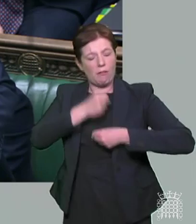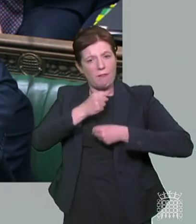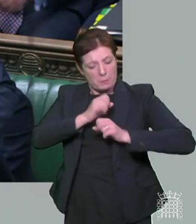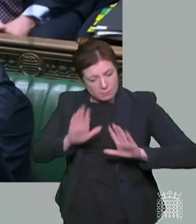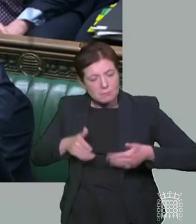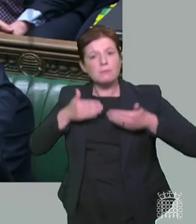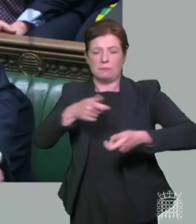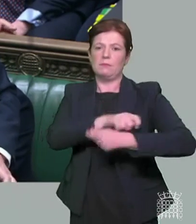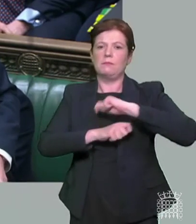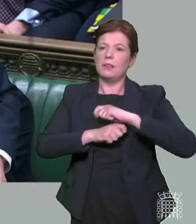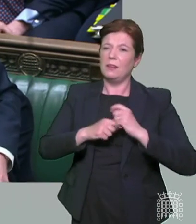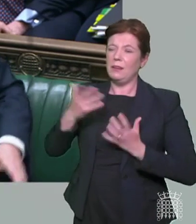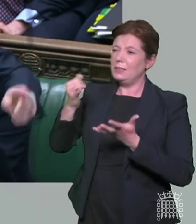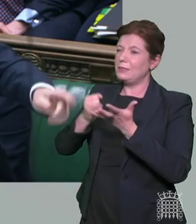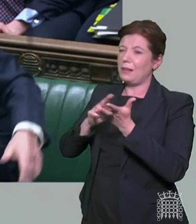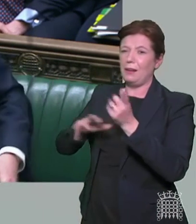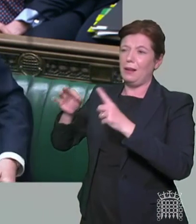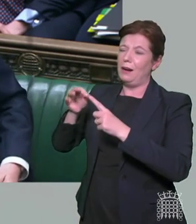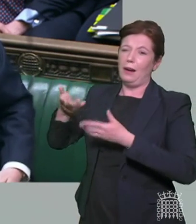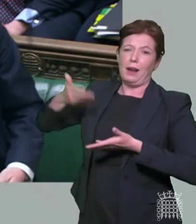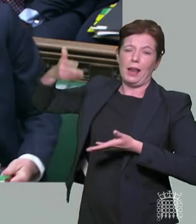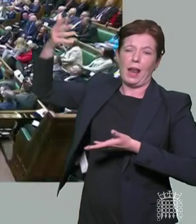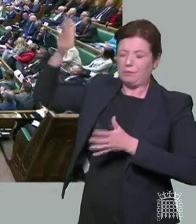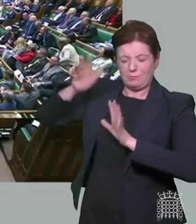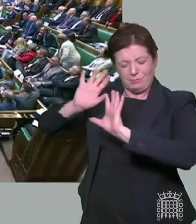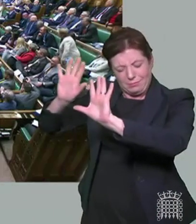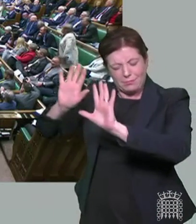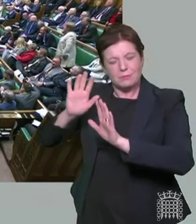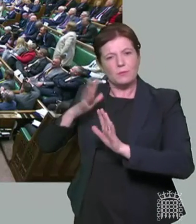an ounce of sense from the Scottish nationalist party, or see some competent government.